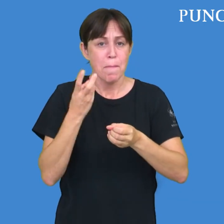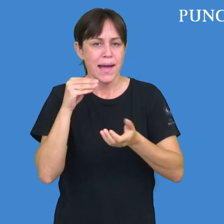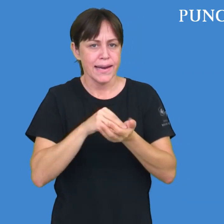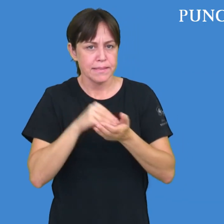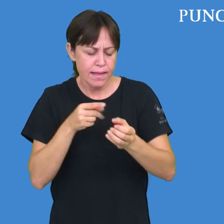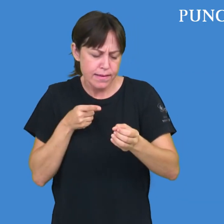vez